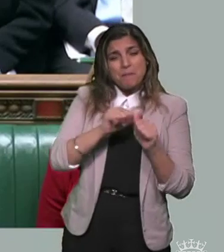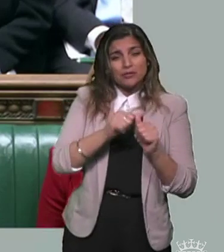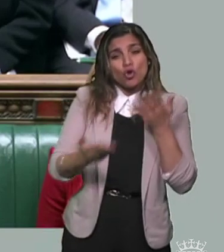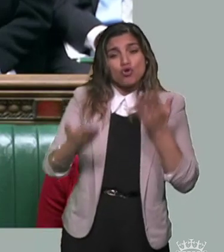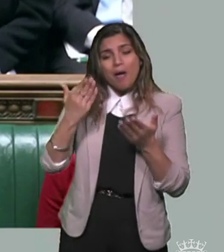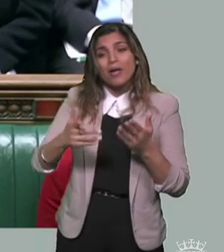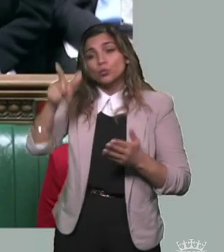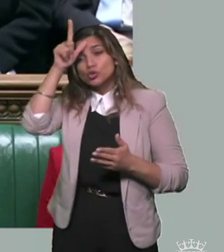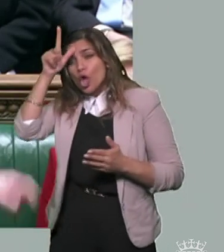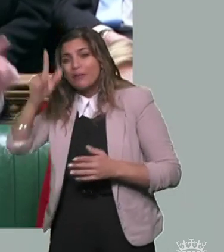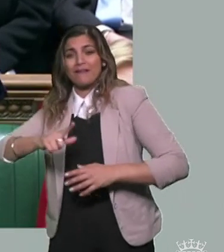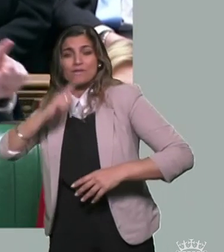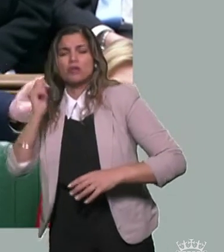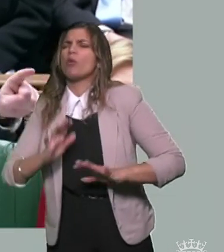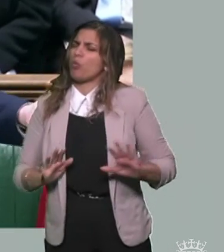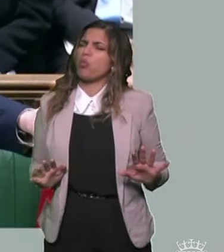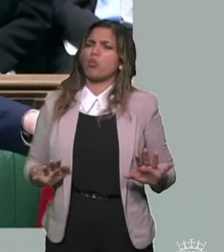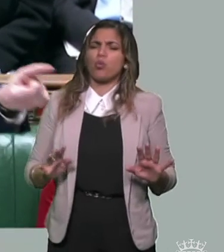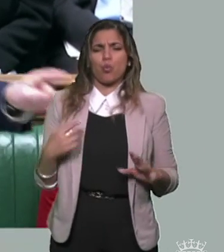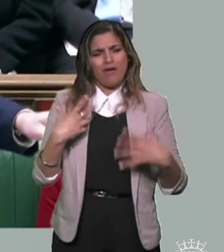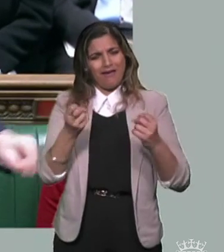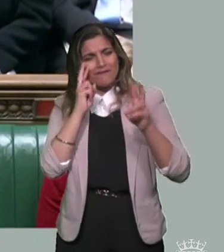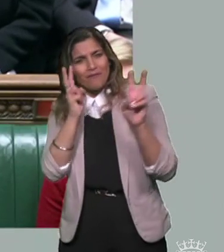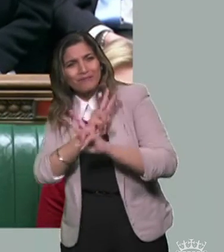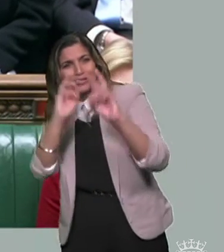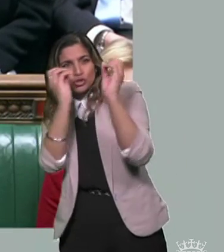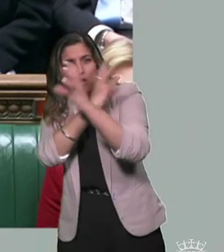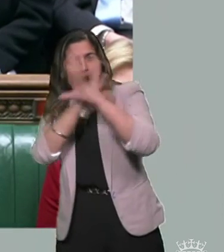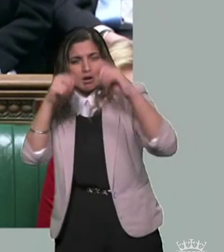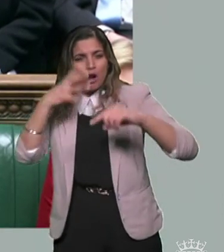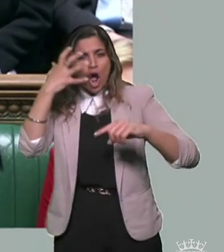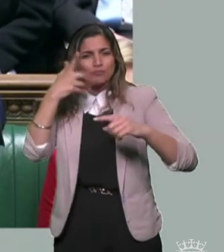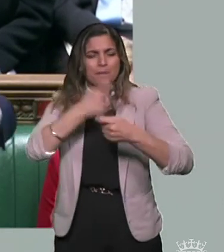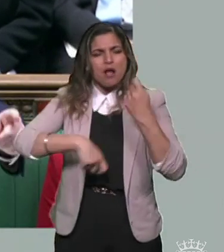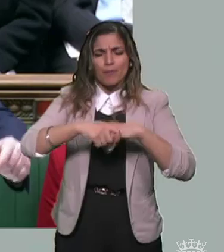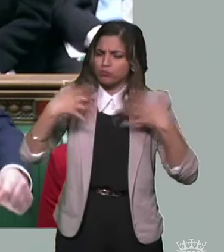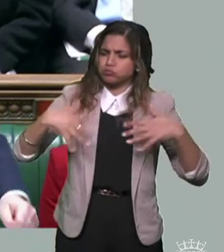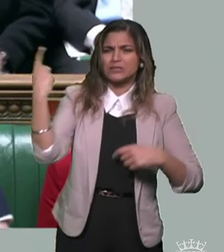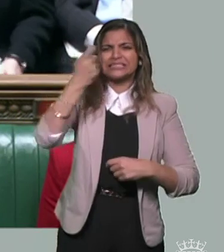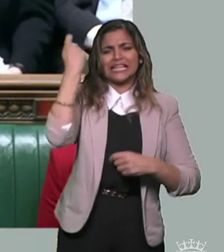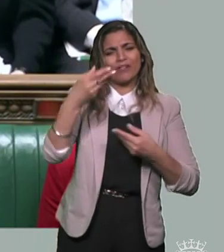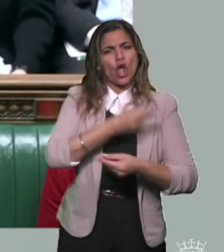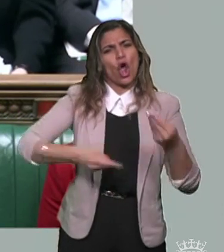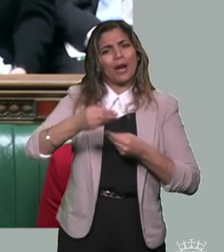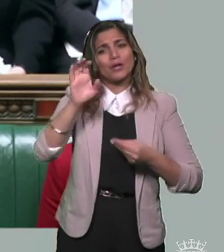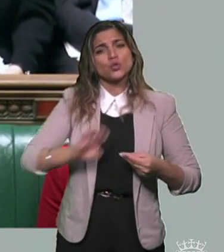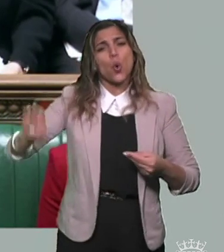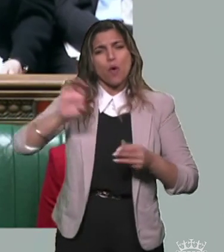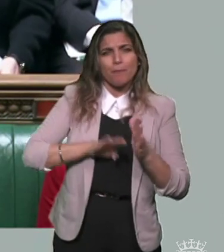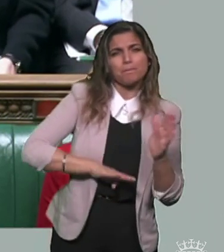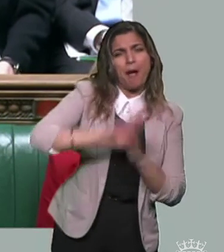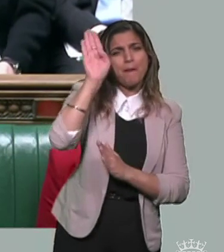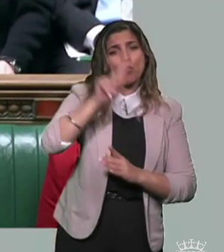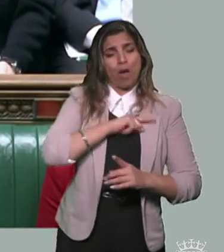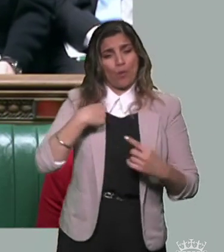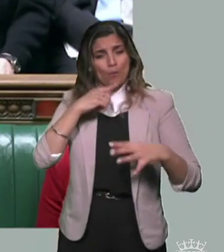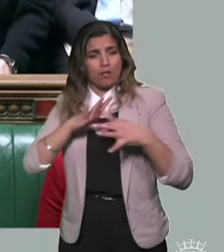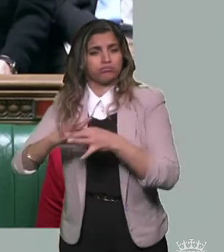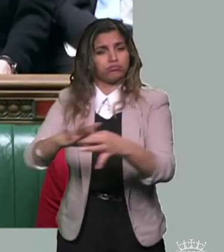We have a vision for this country as the most prosperous and successful economy in Europe, because we are going to unite and level up.